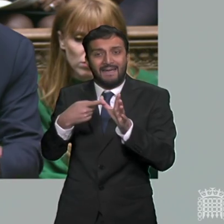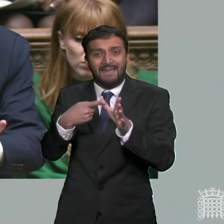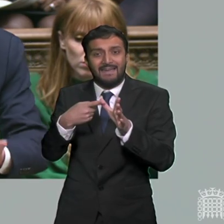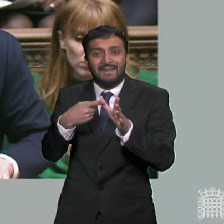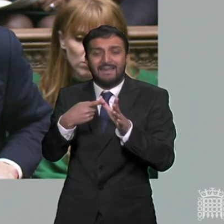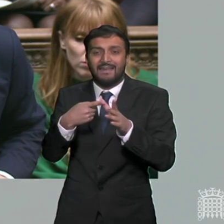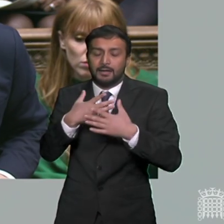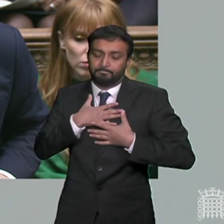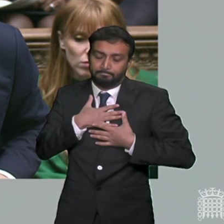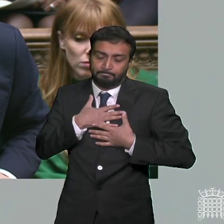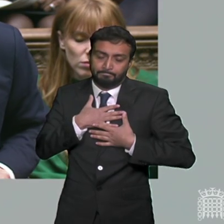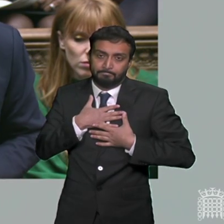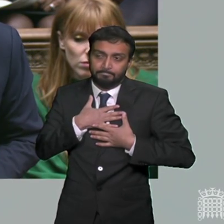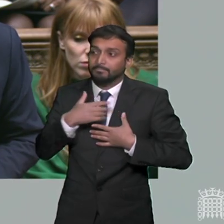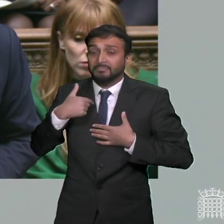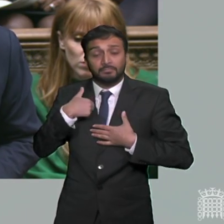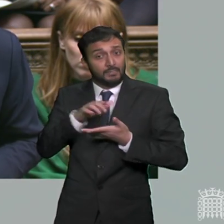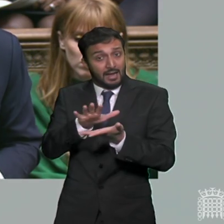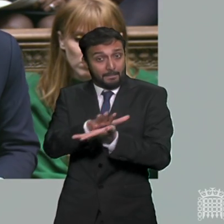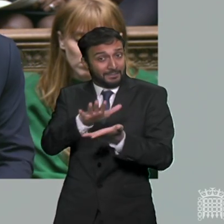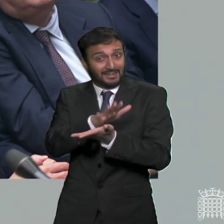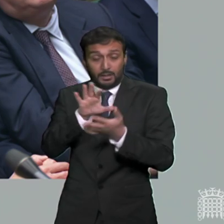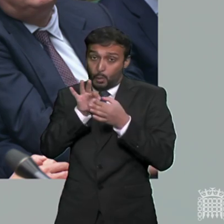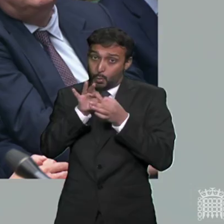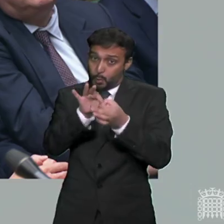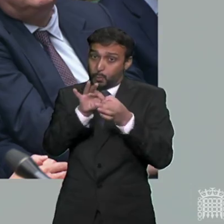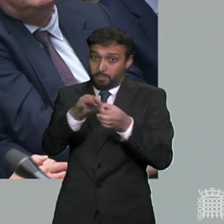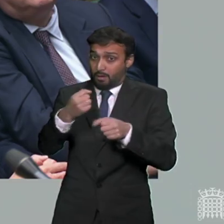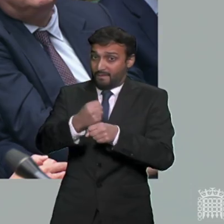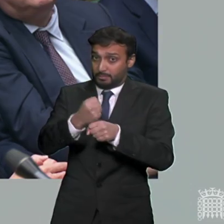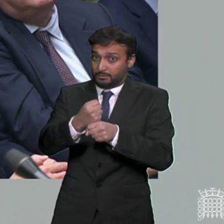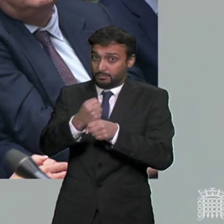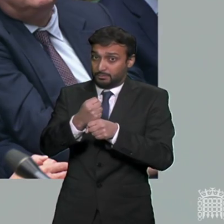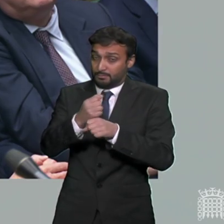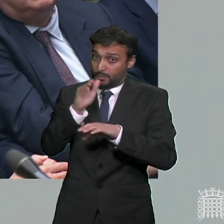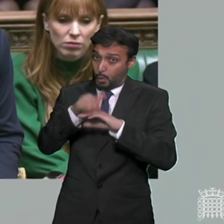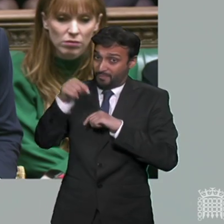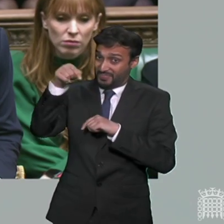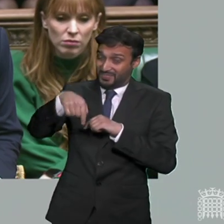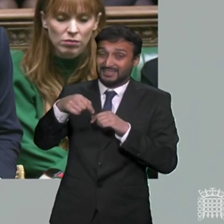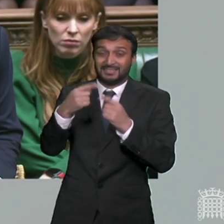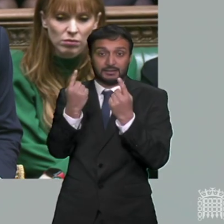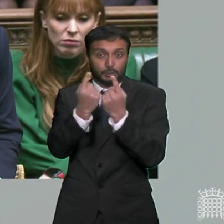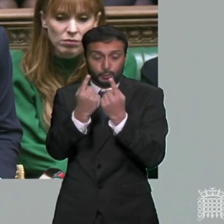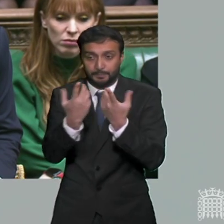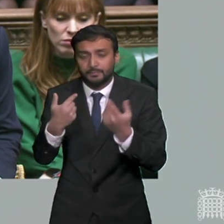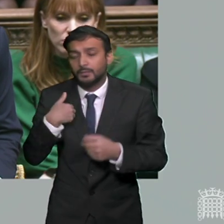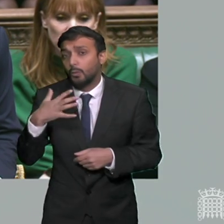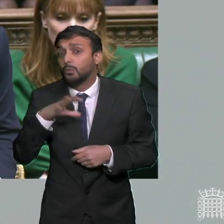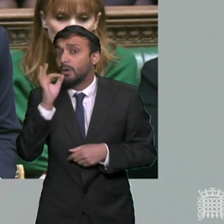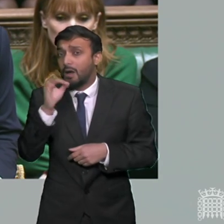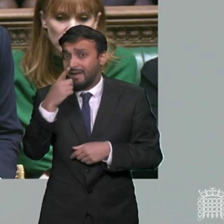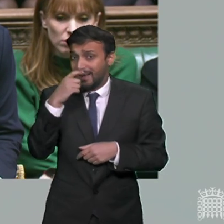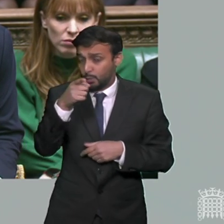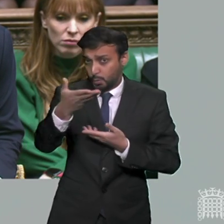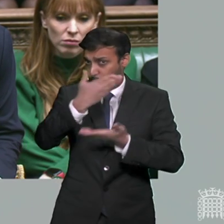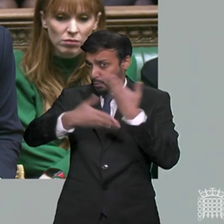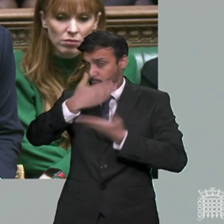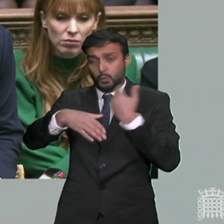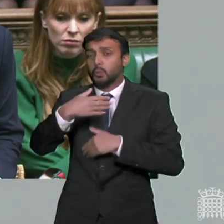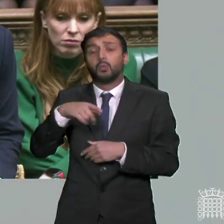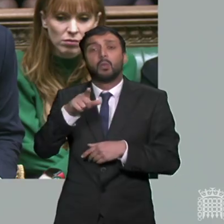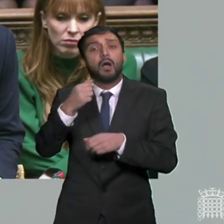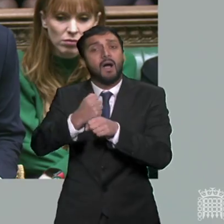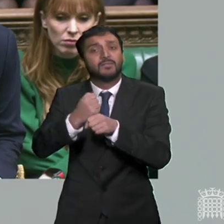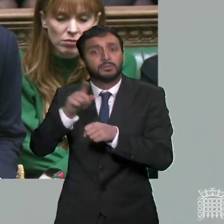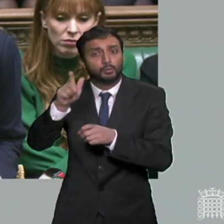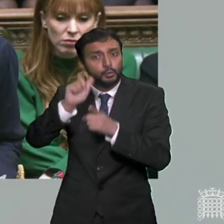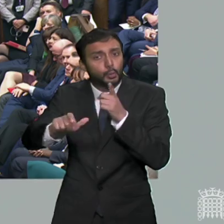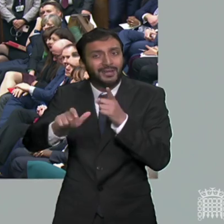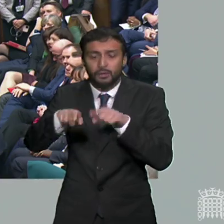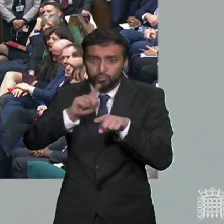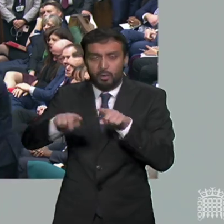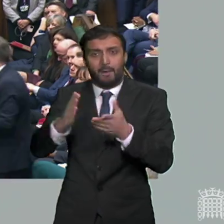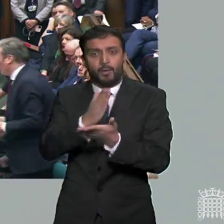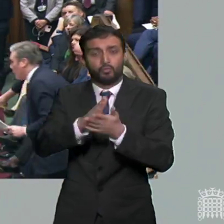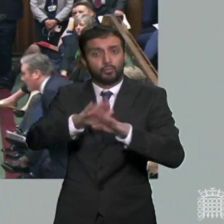I am very happy to work with the Government on this, so can the Prime Minister take the opportunity to update the country on the measures being taken to keep children safe this winter?